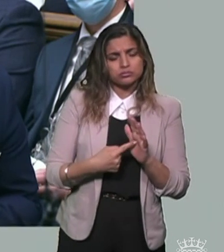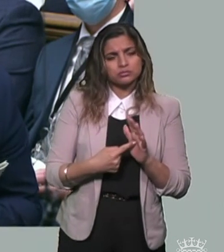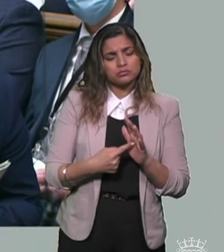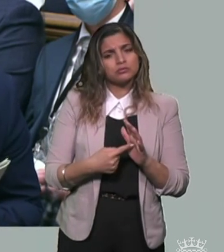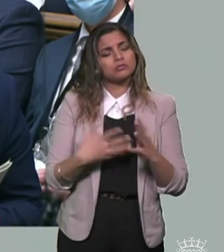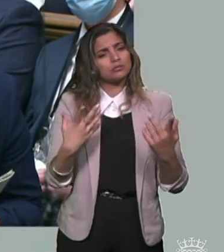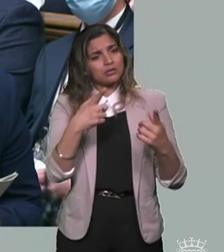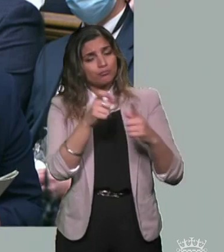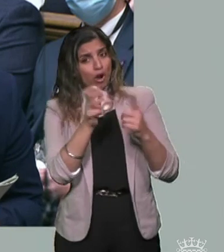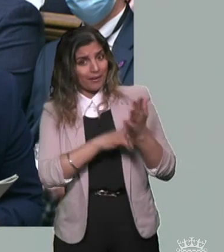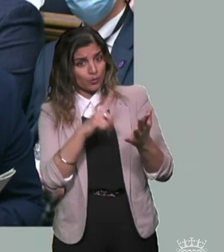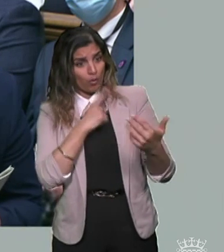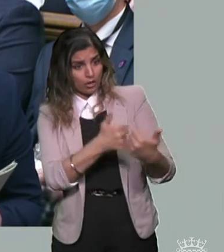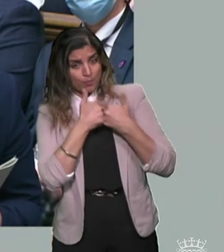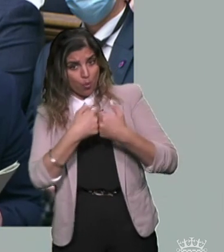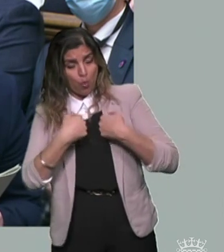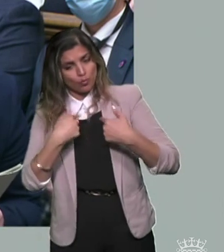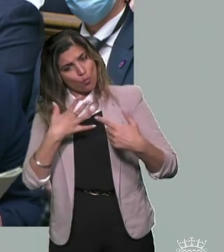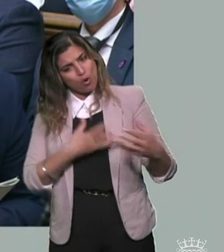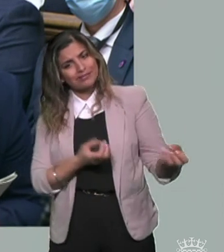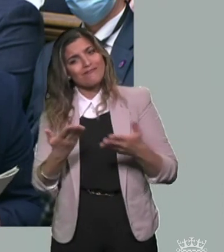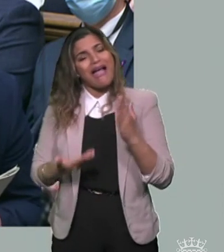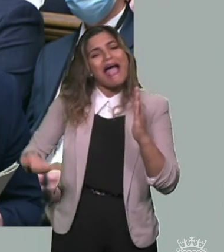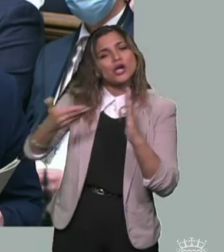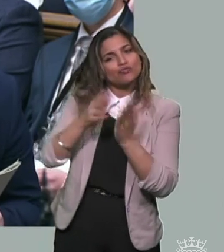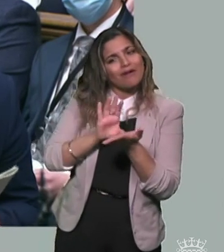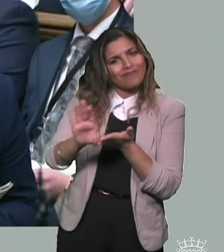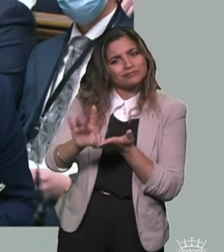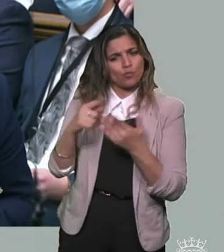Will the Prime Minister support me in delivering this extra investment for our local hospital and join